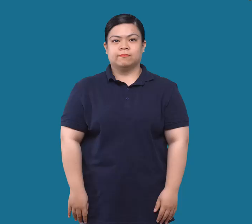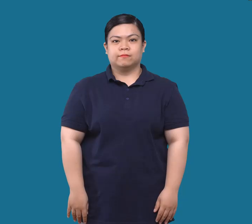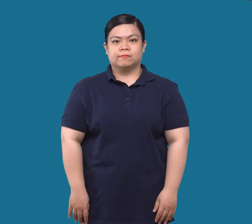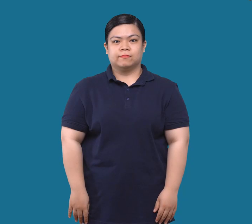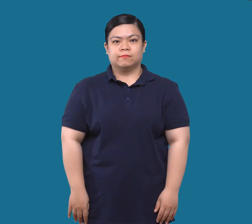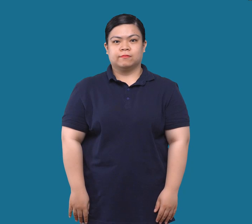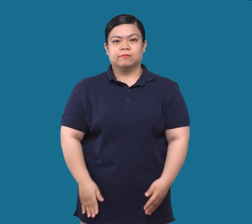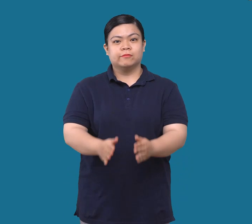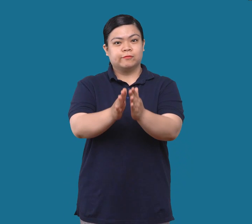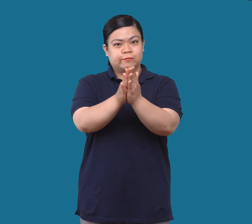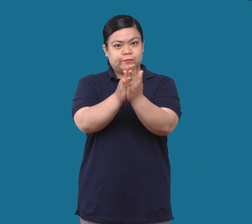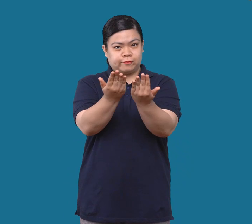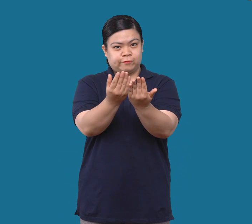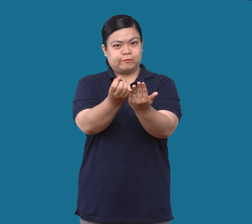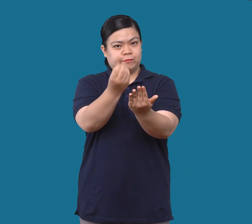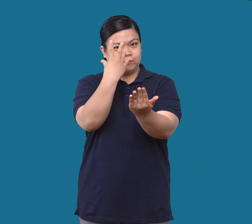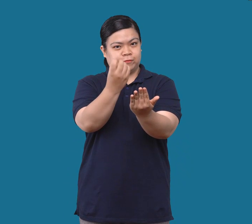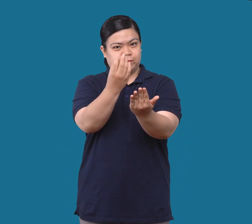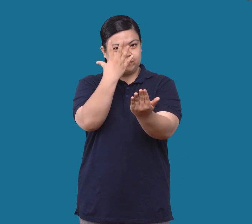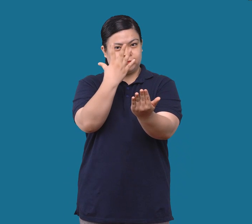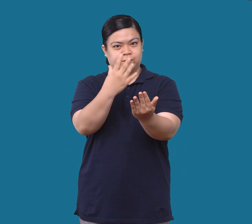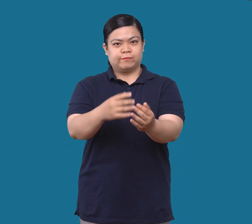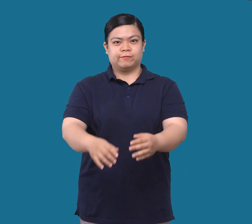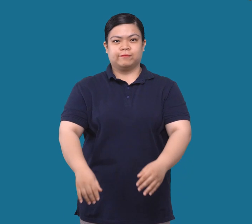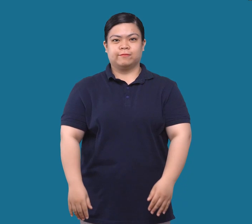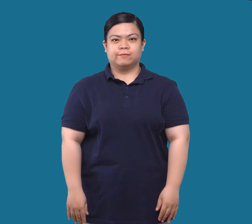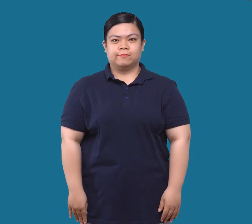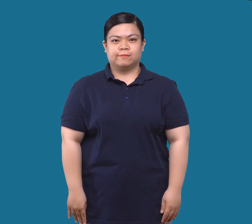sách giáo khoa